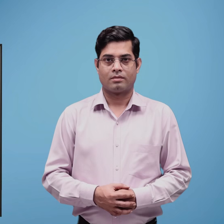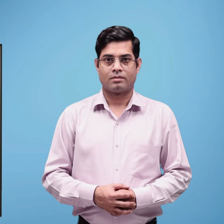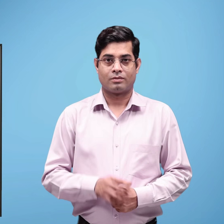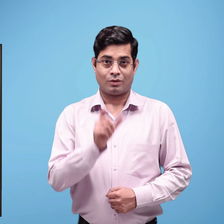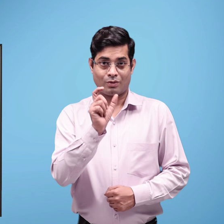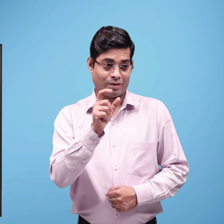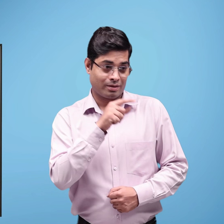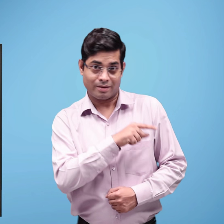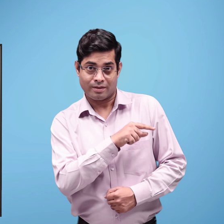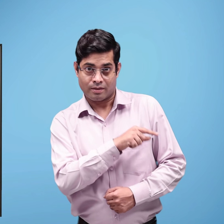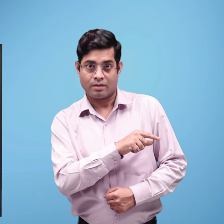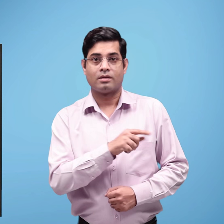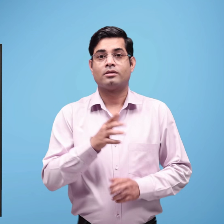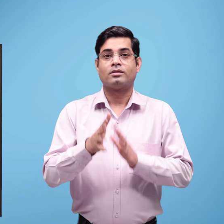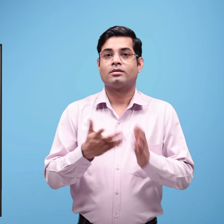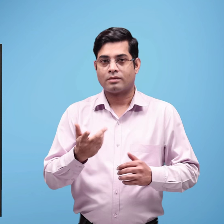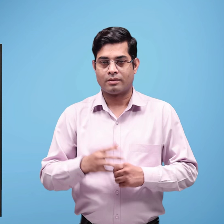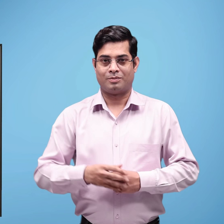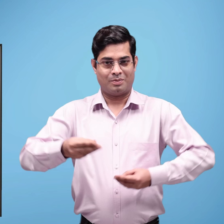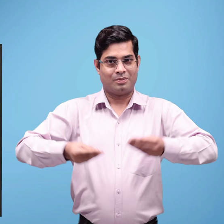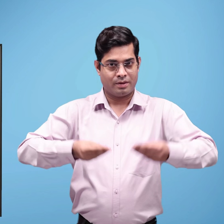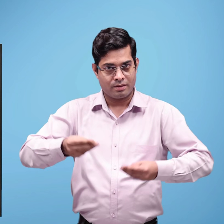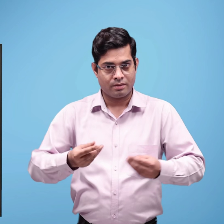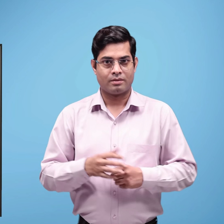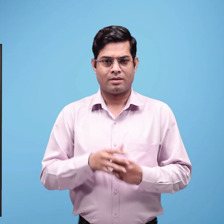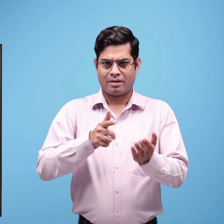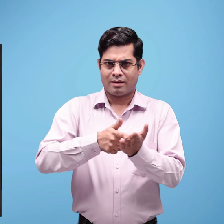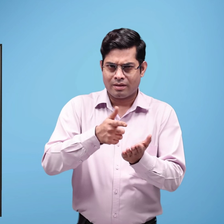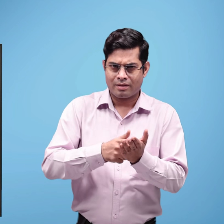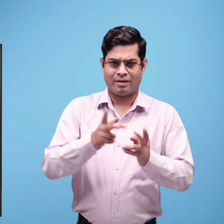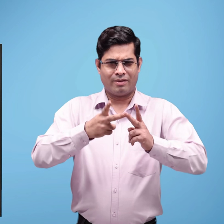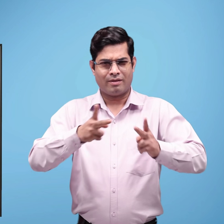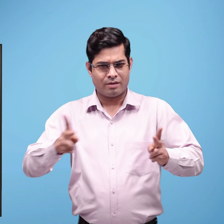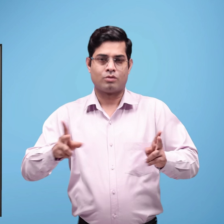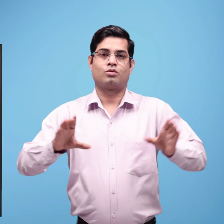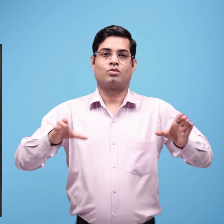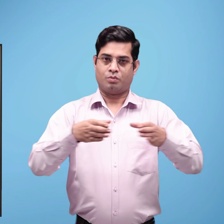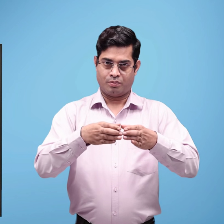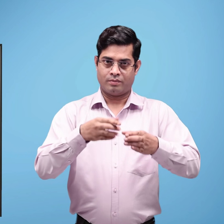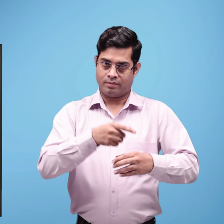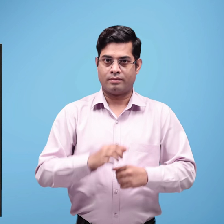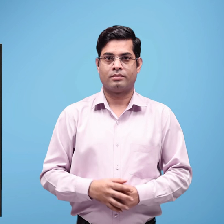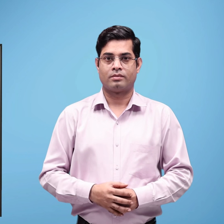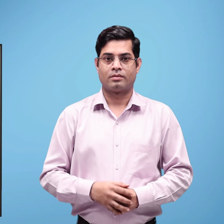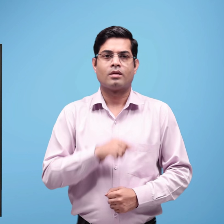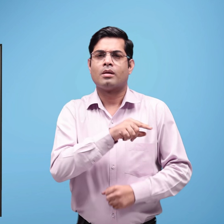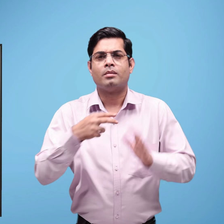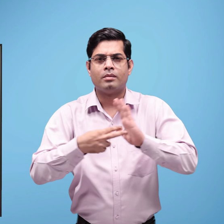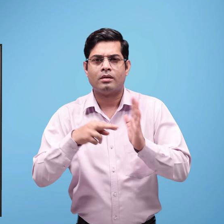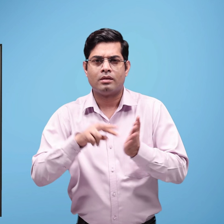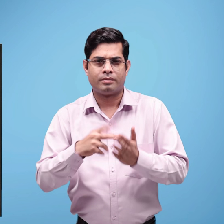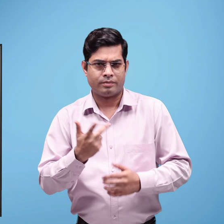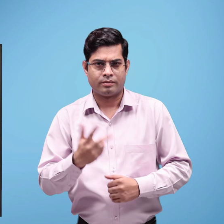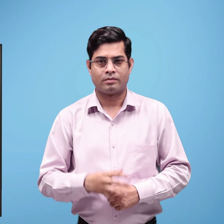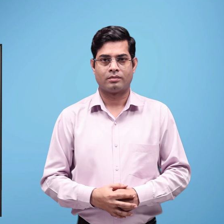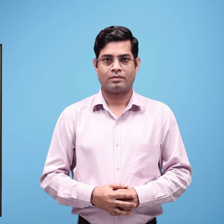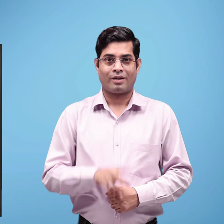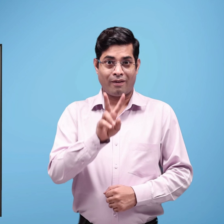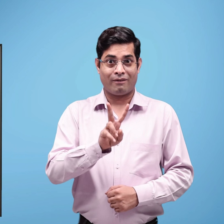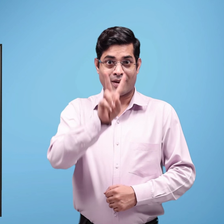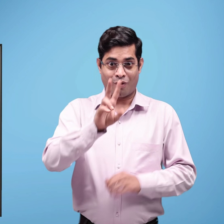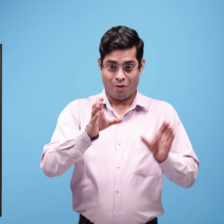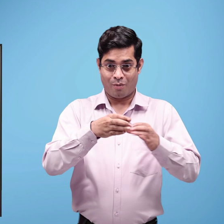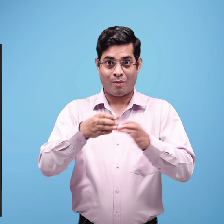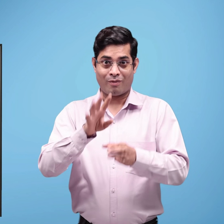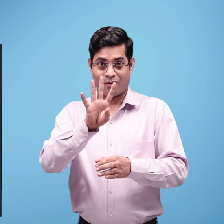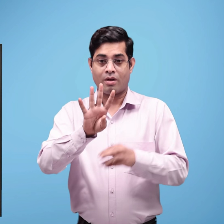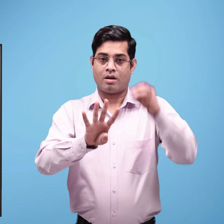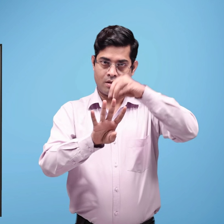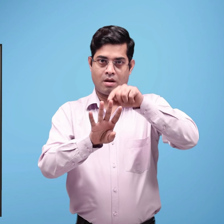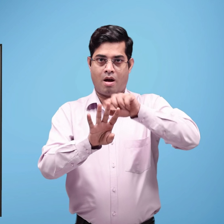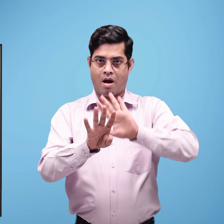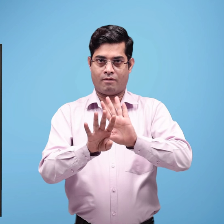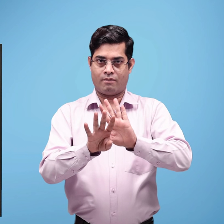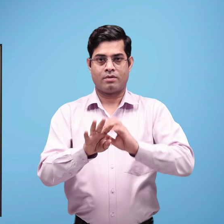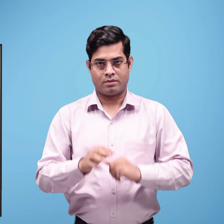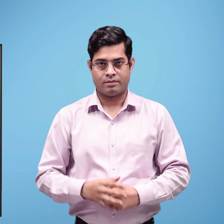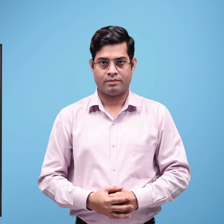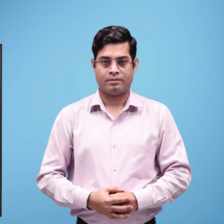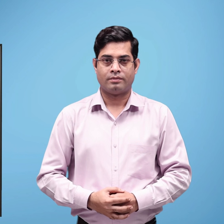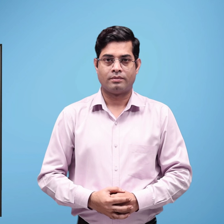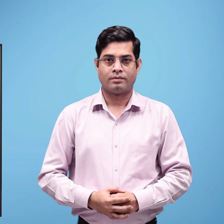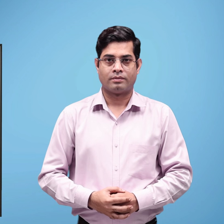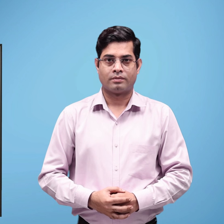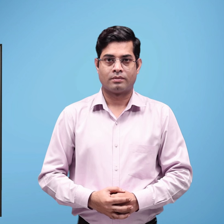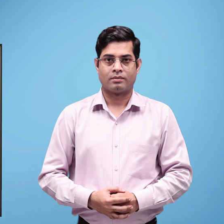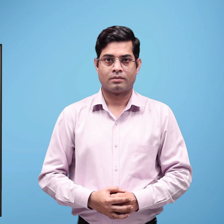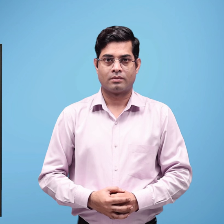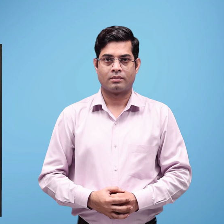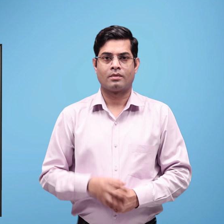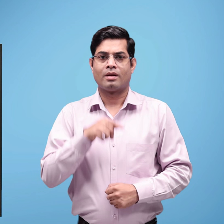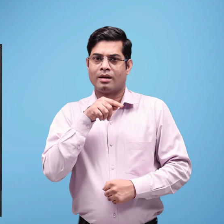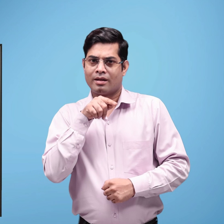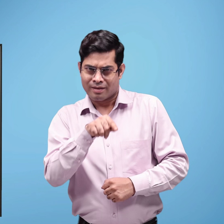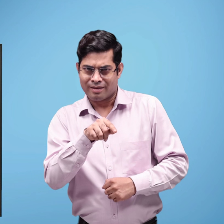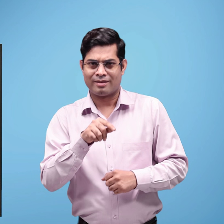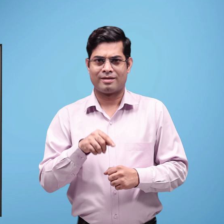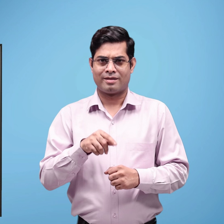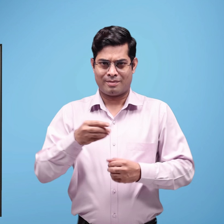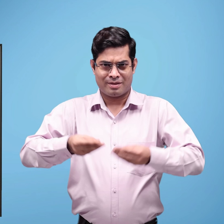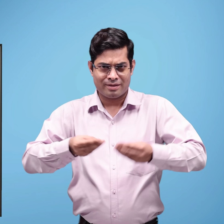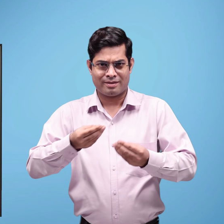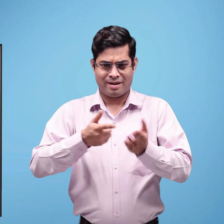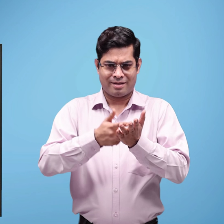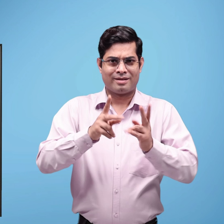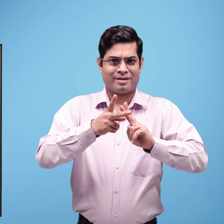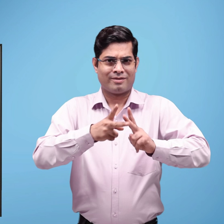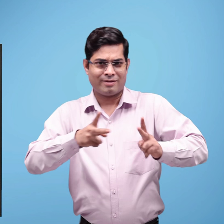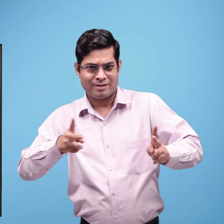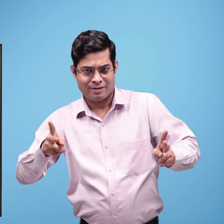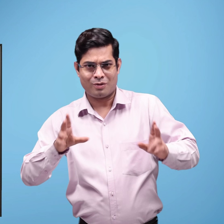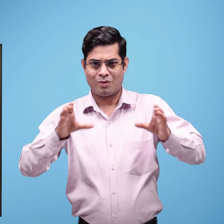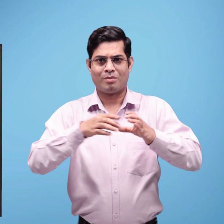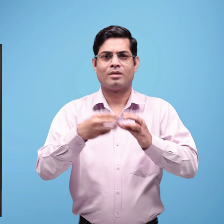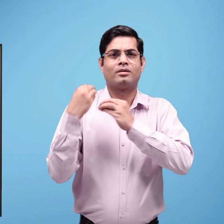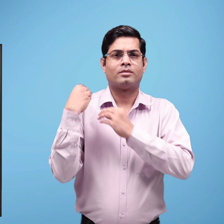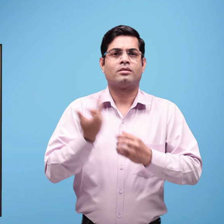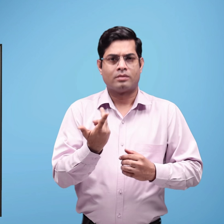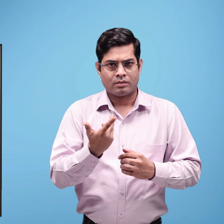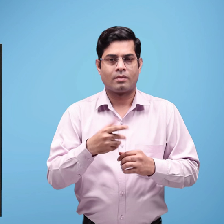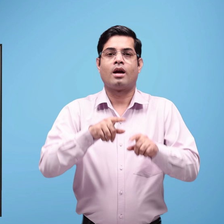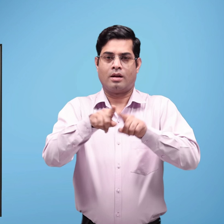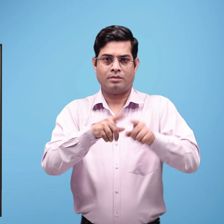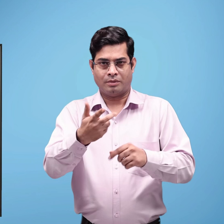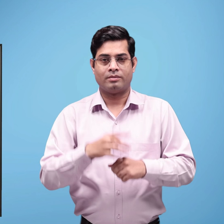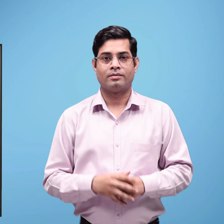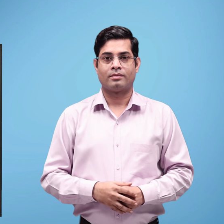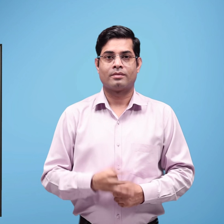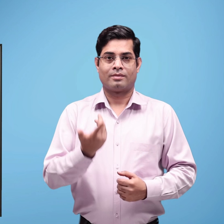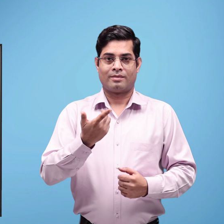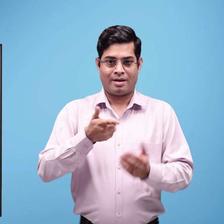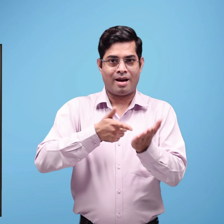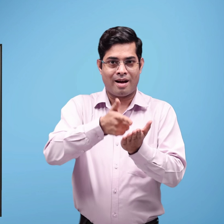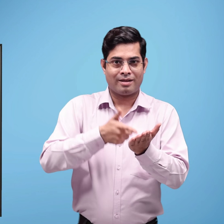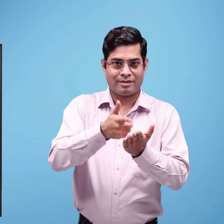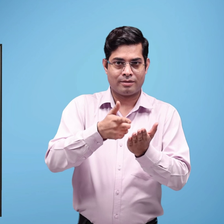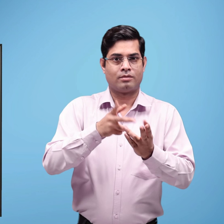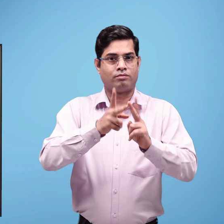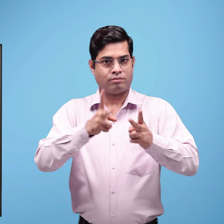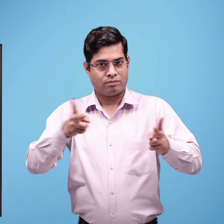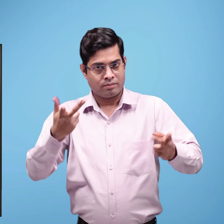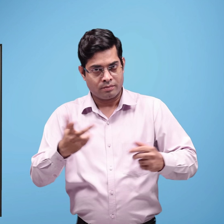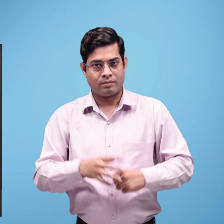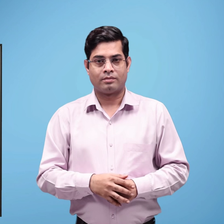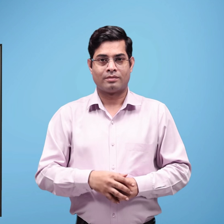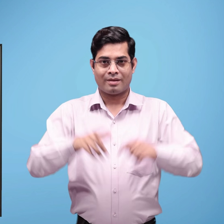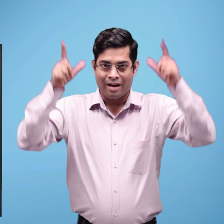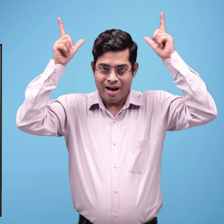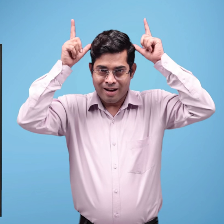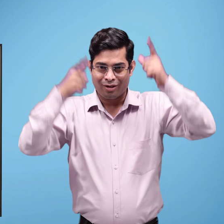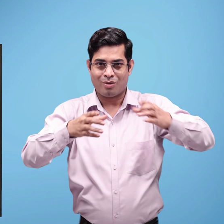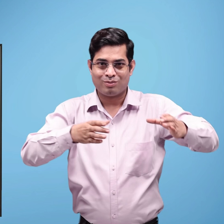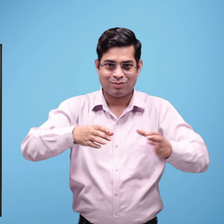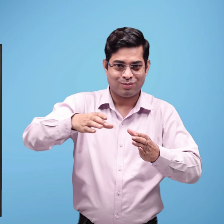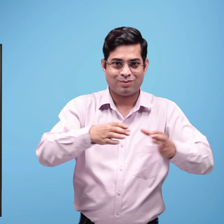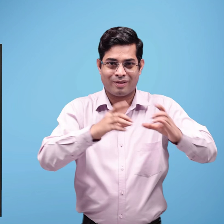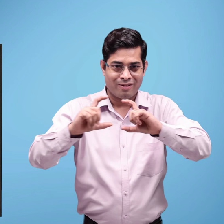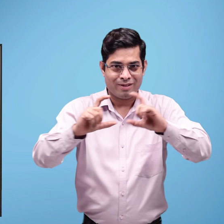Vaishya This sign means vaishya. Vaishyas were one of the four varnas. They were expected to be farmers, herders, traders, etc.